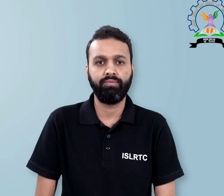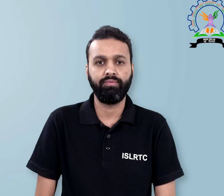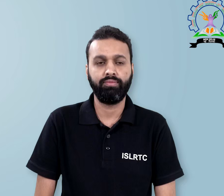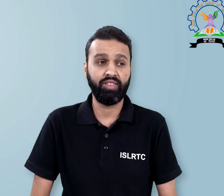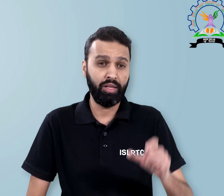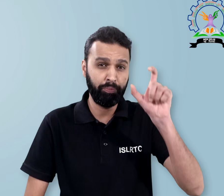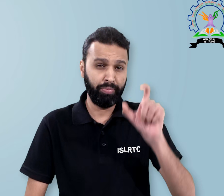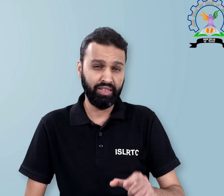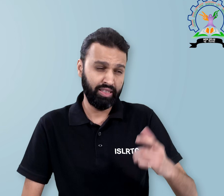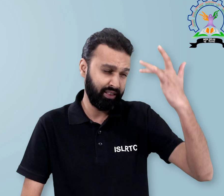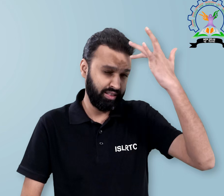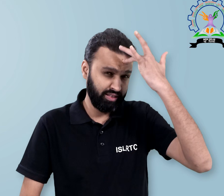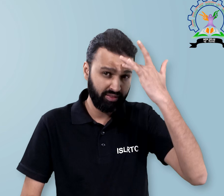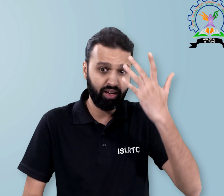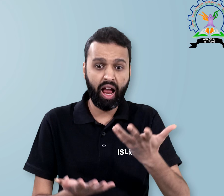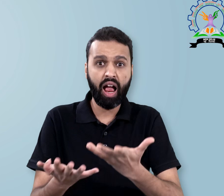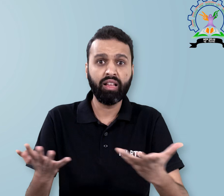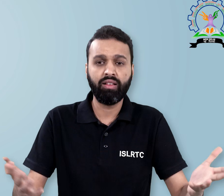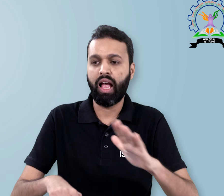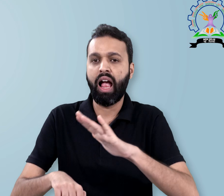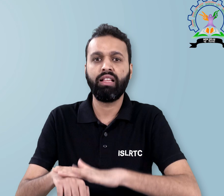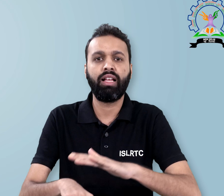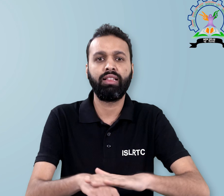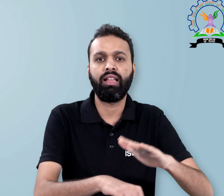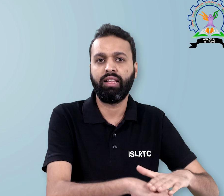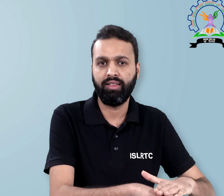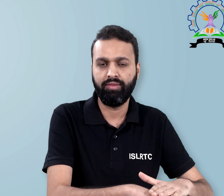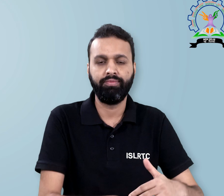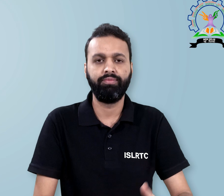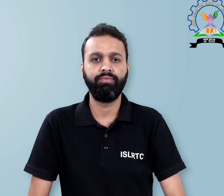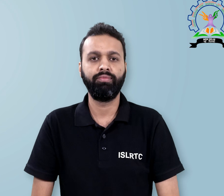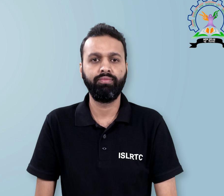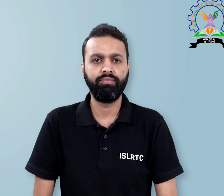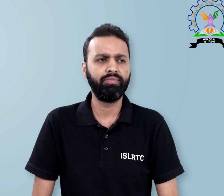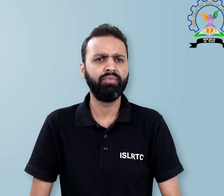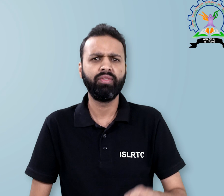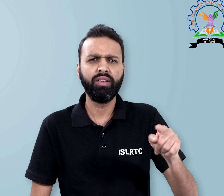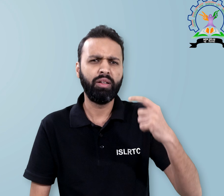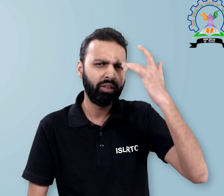Indirect Contact